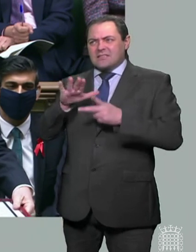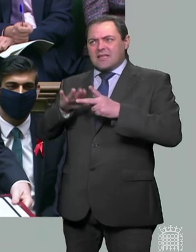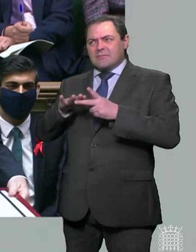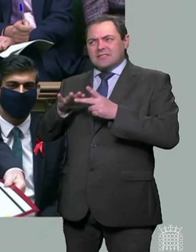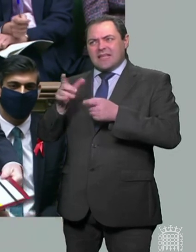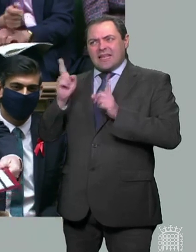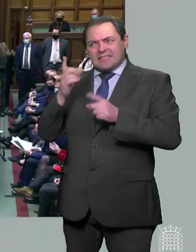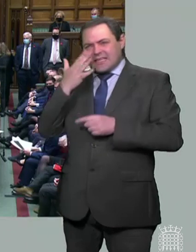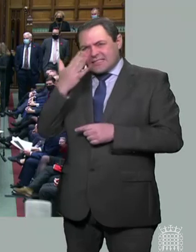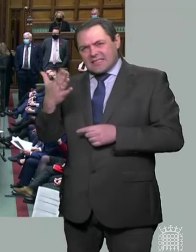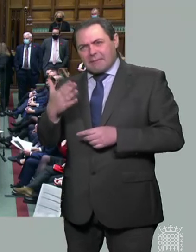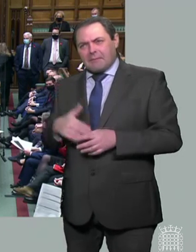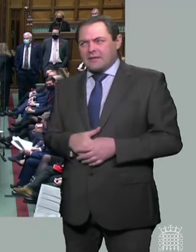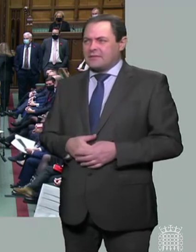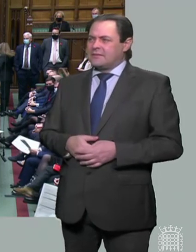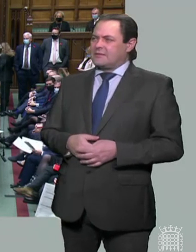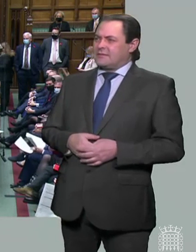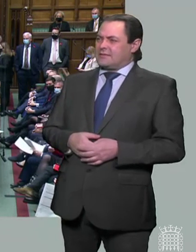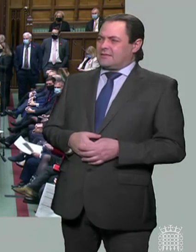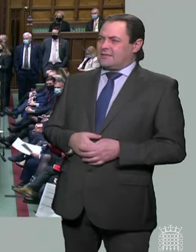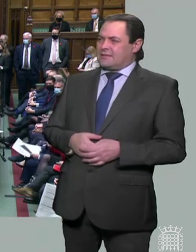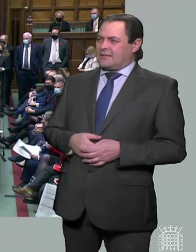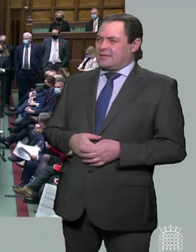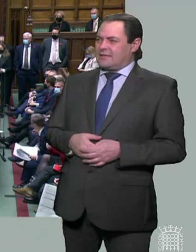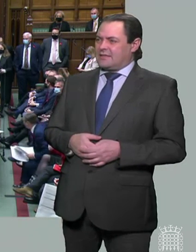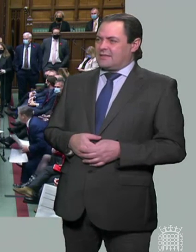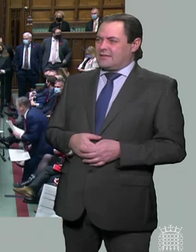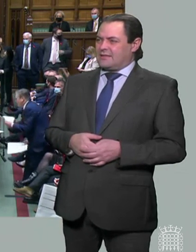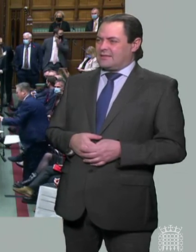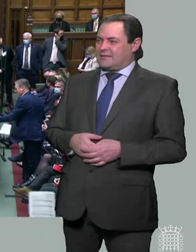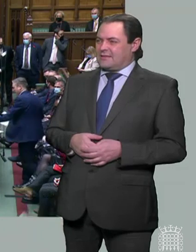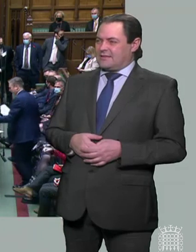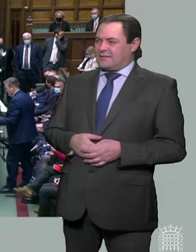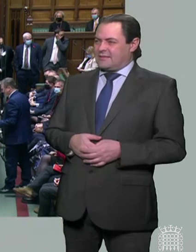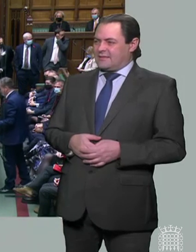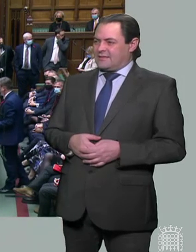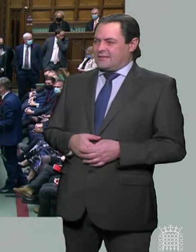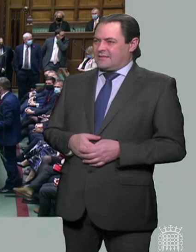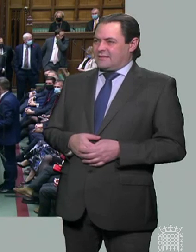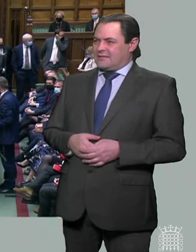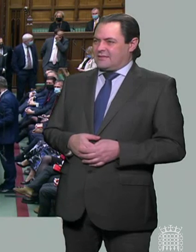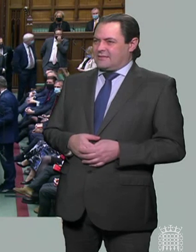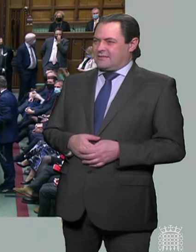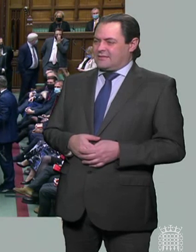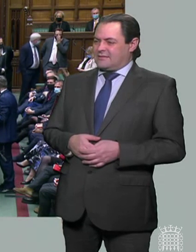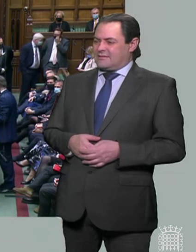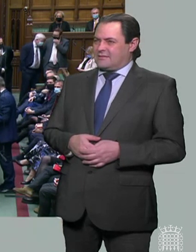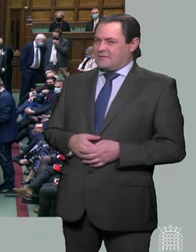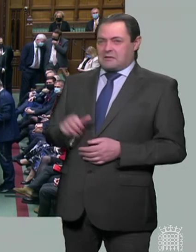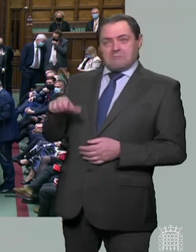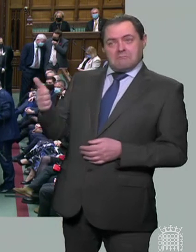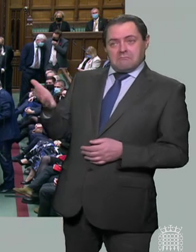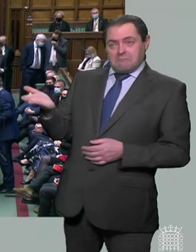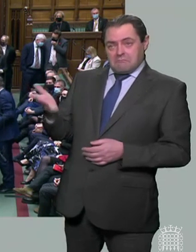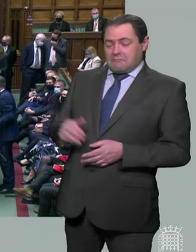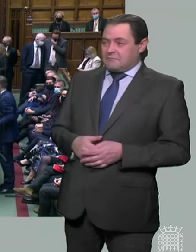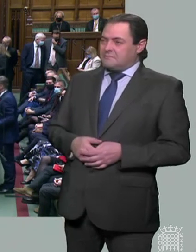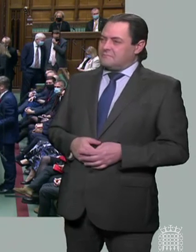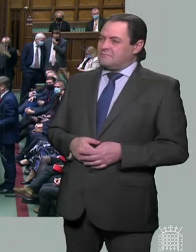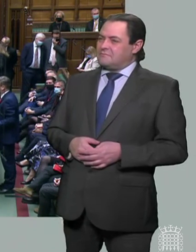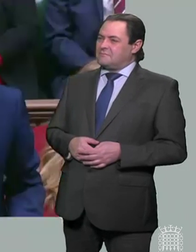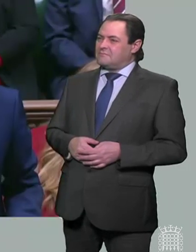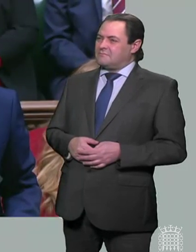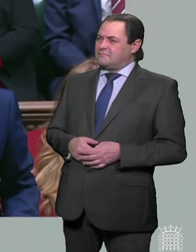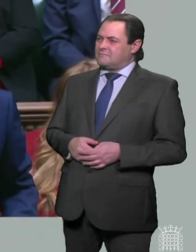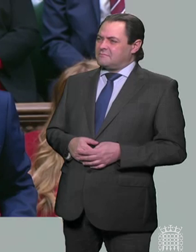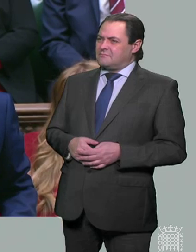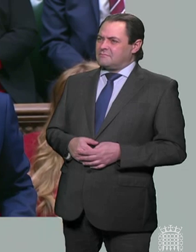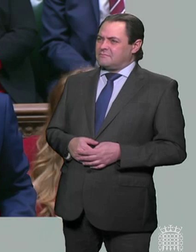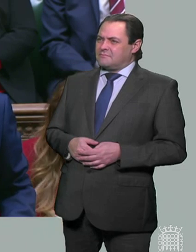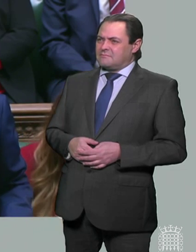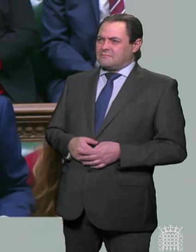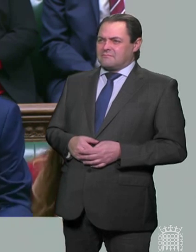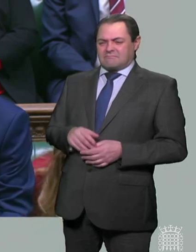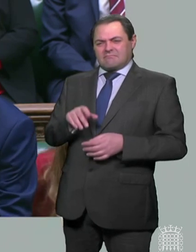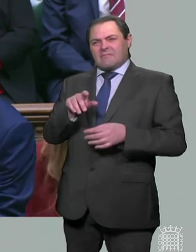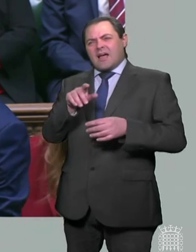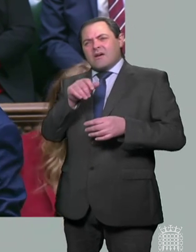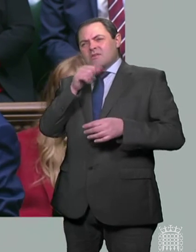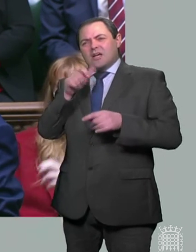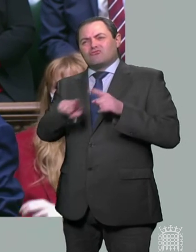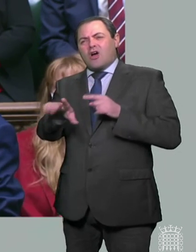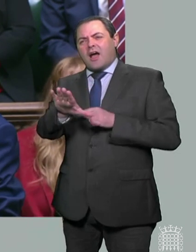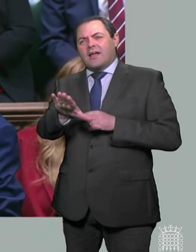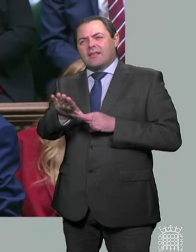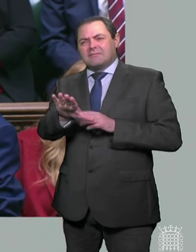Nice try, but that won’t work.